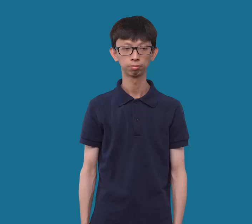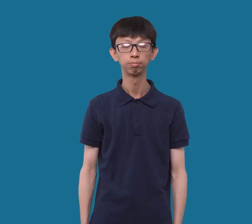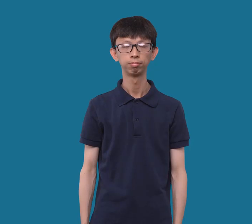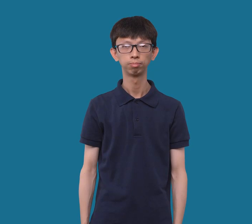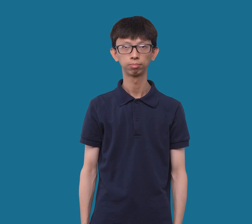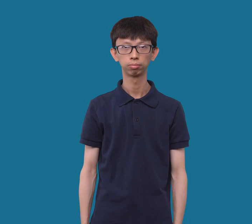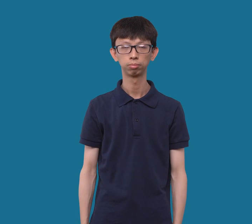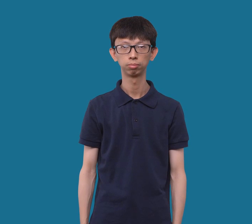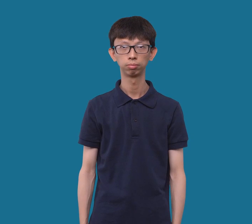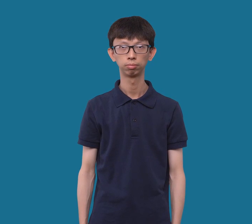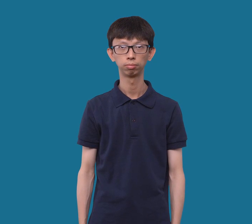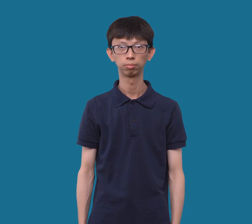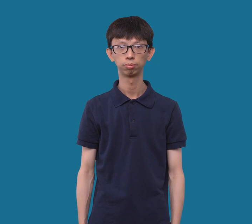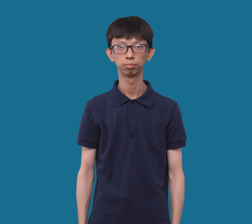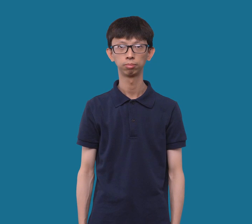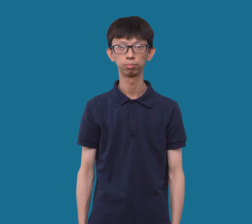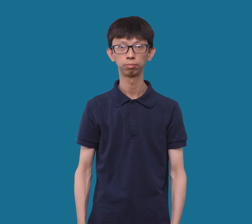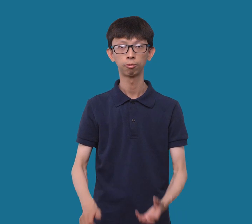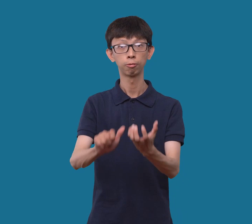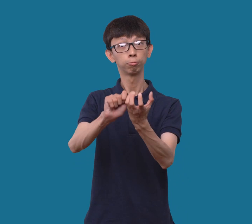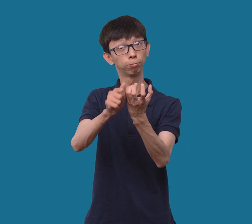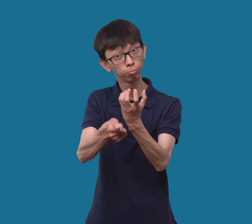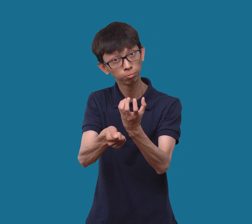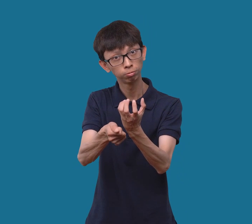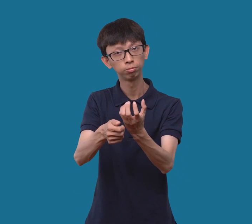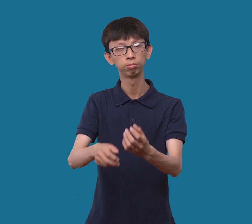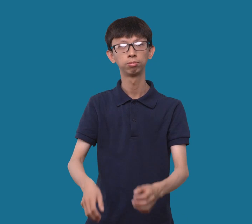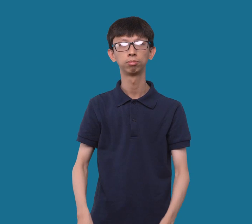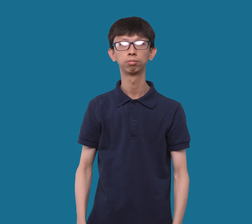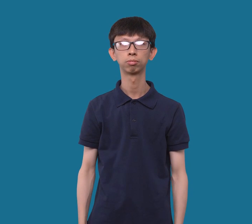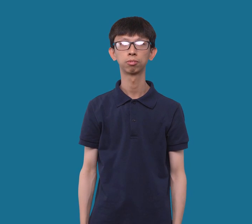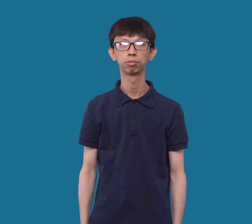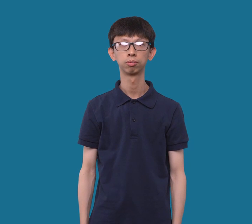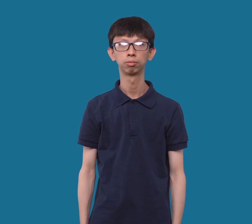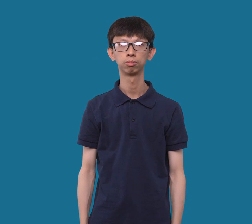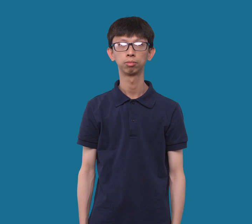bóc vỏ